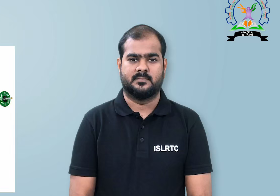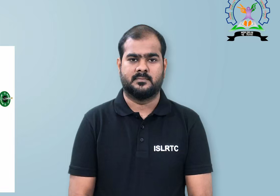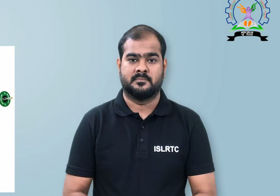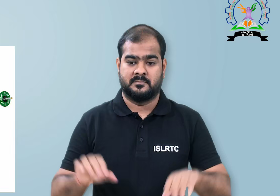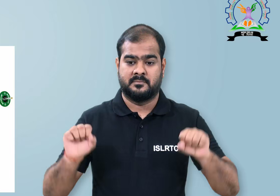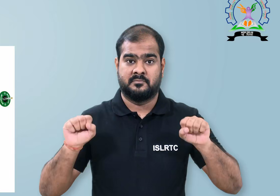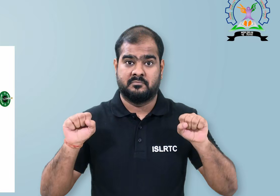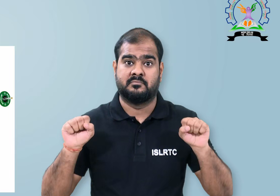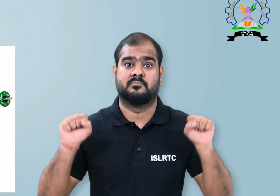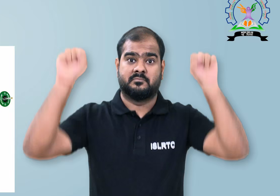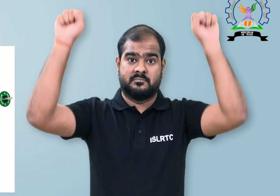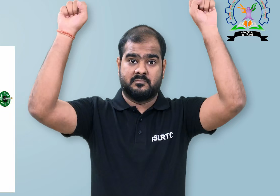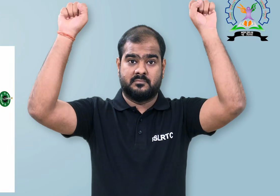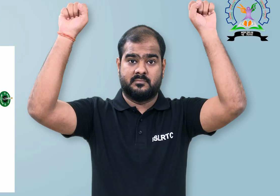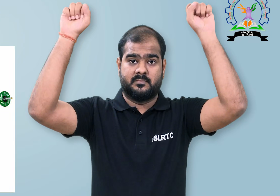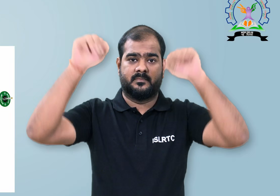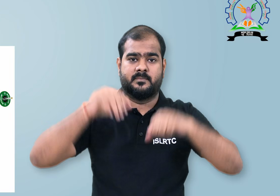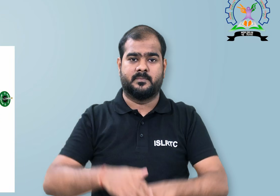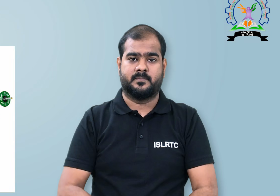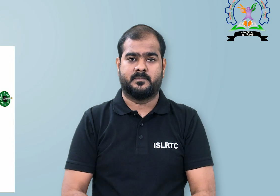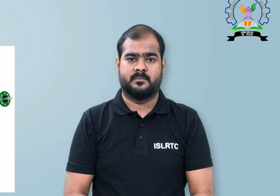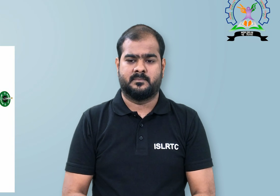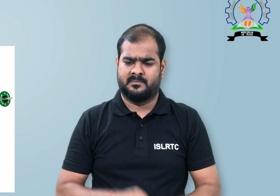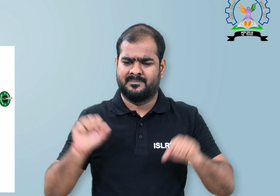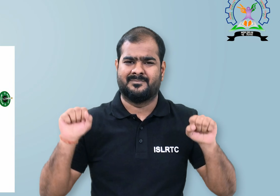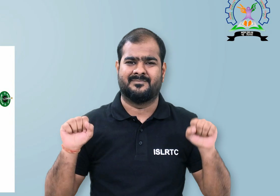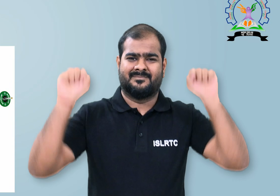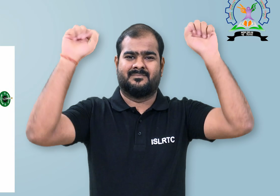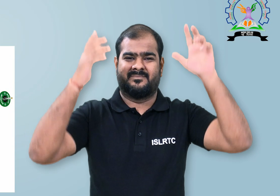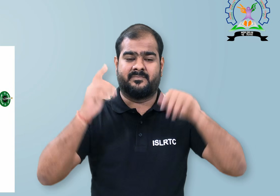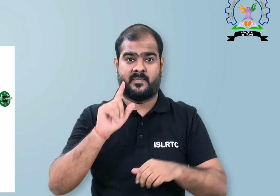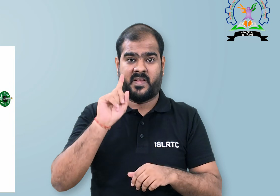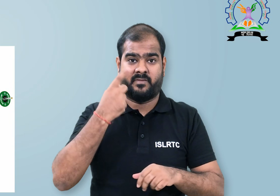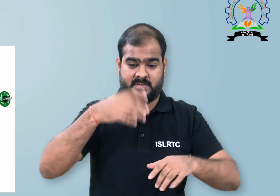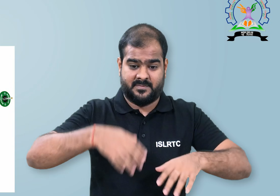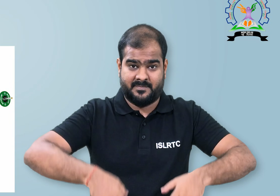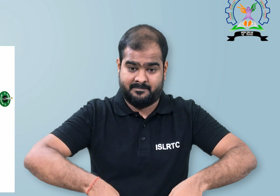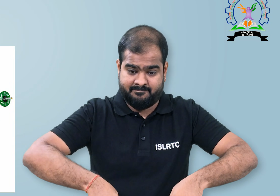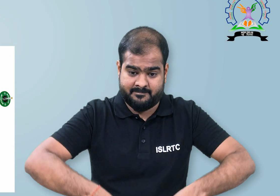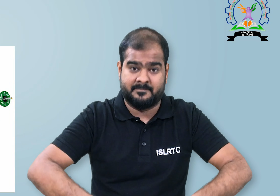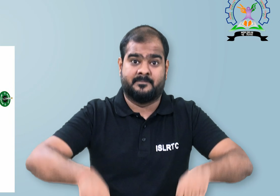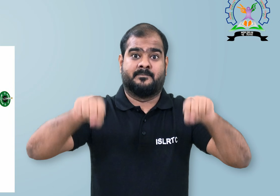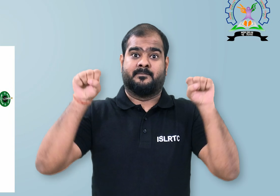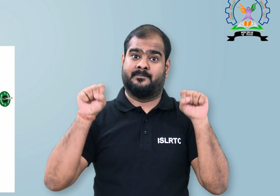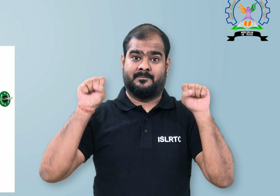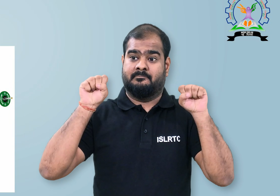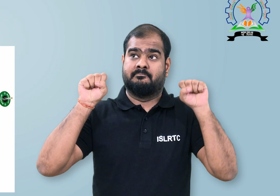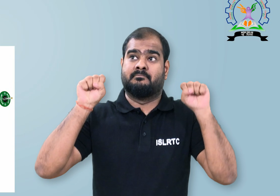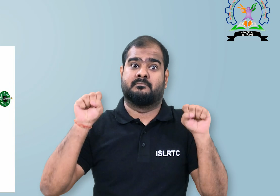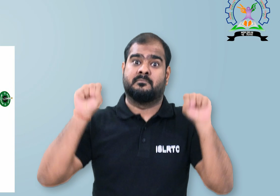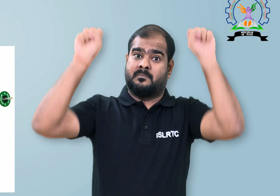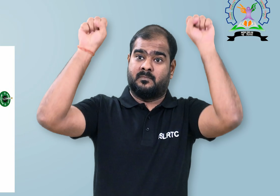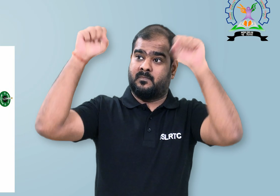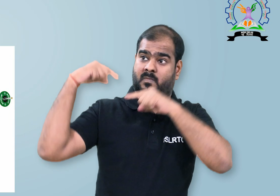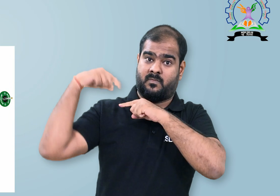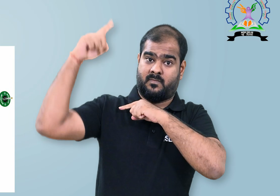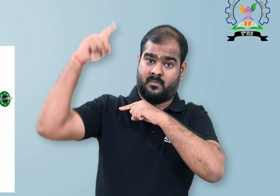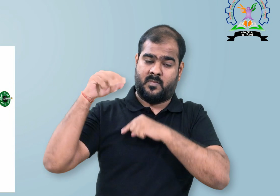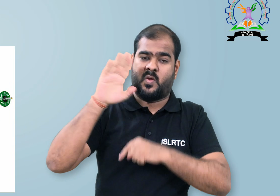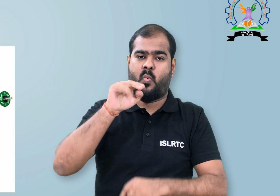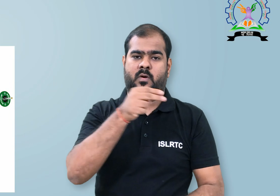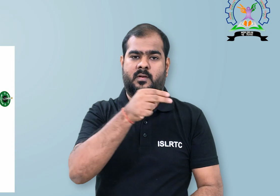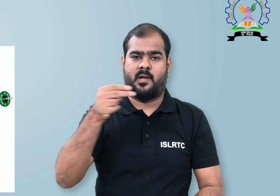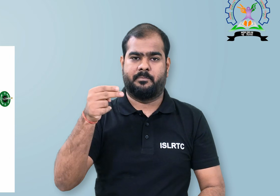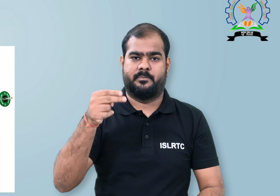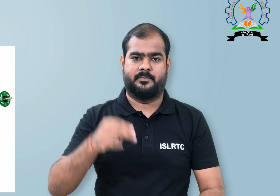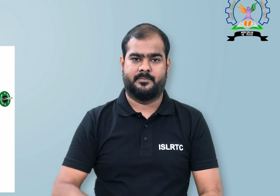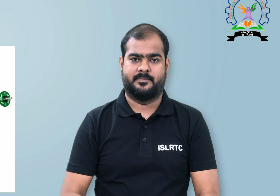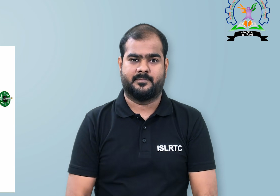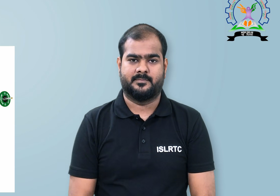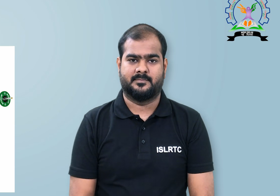Jerk Jerk: The second part of the clean and jerk lift, where the lifter thrusts the barbell overhead from the shoulders.